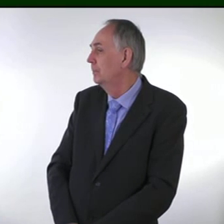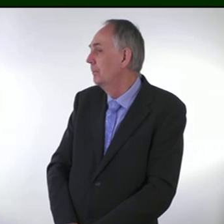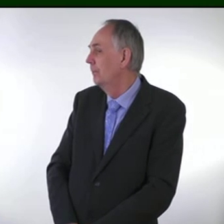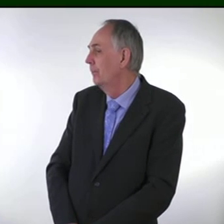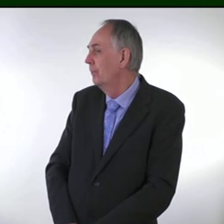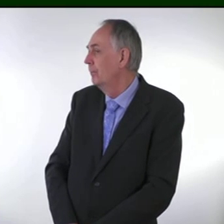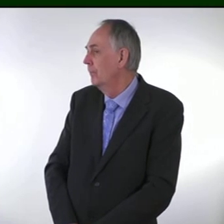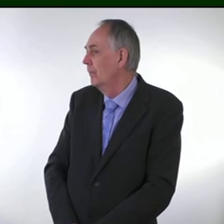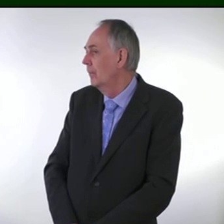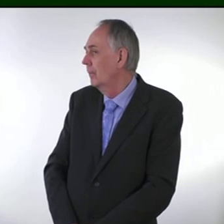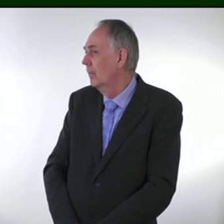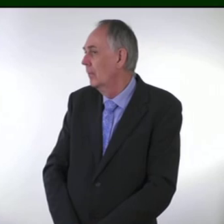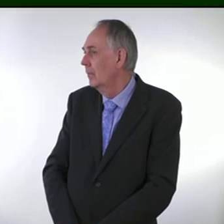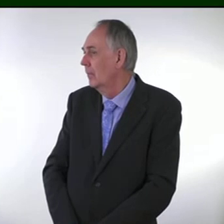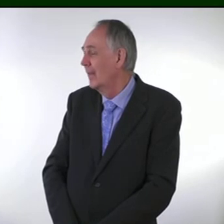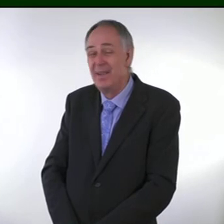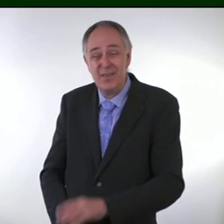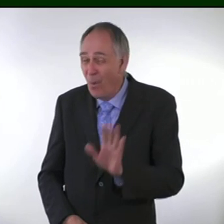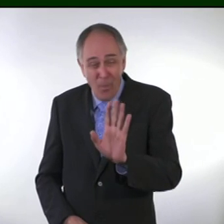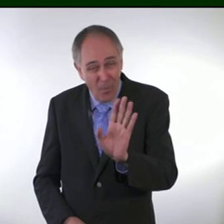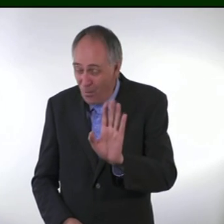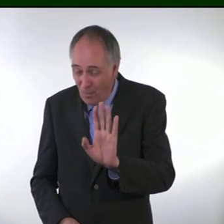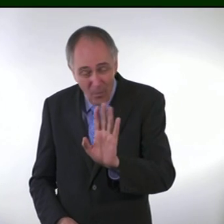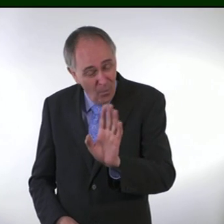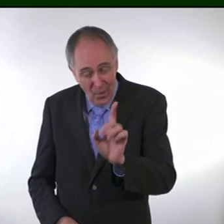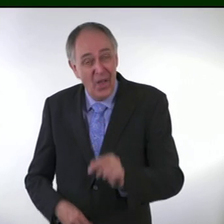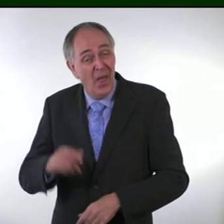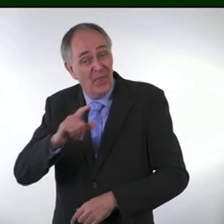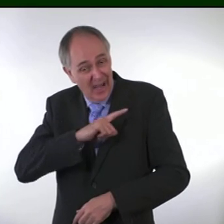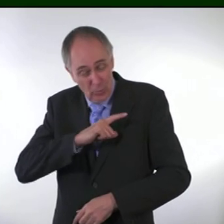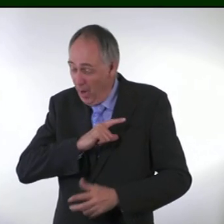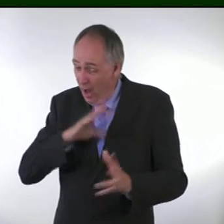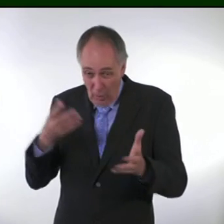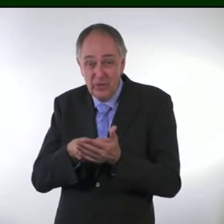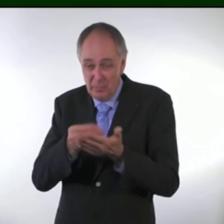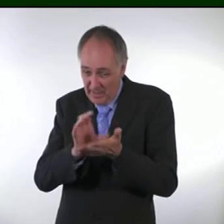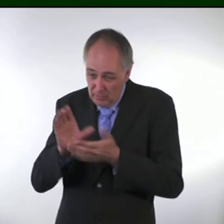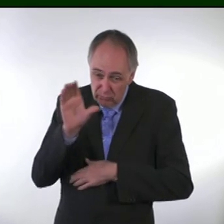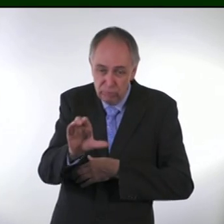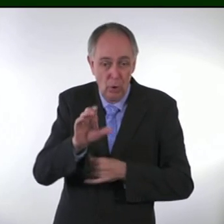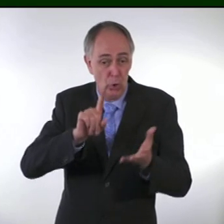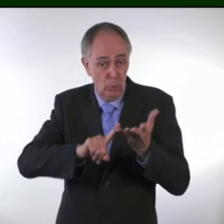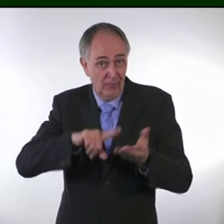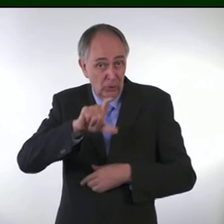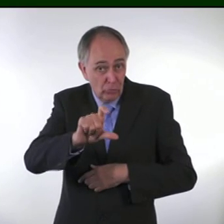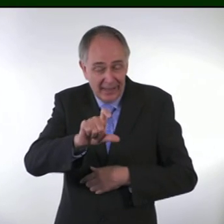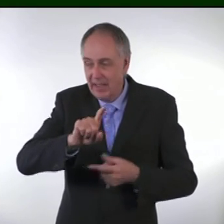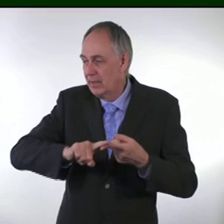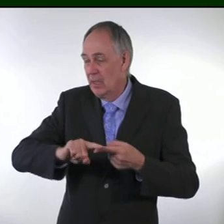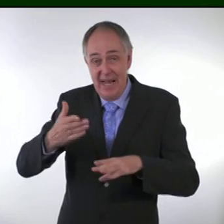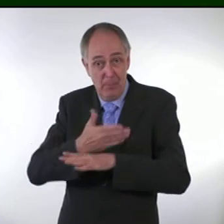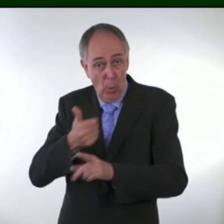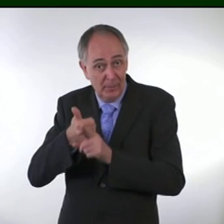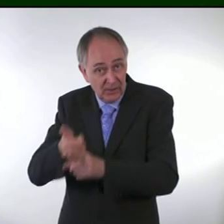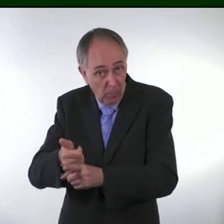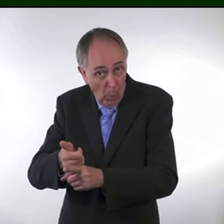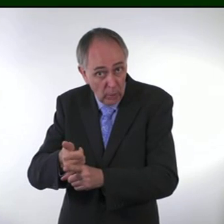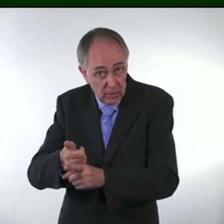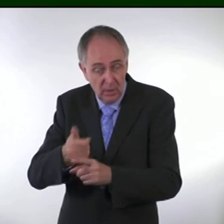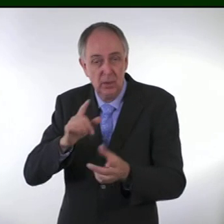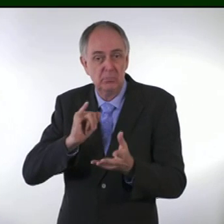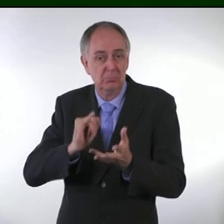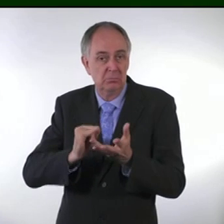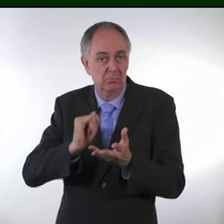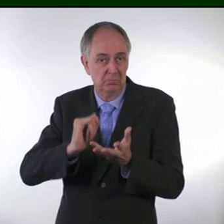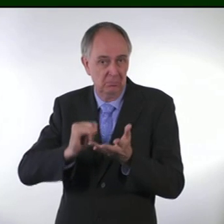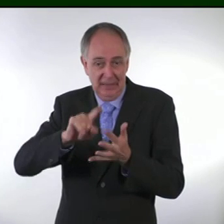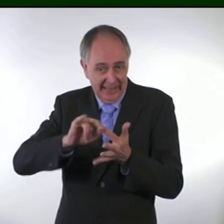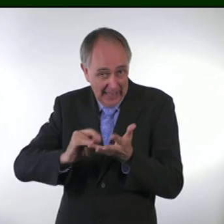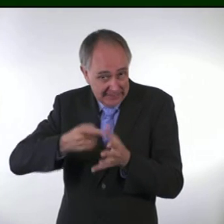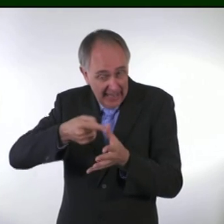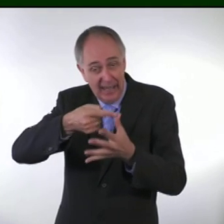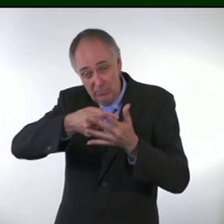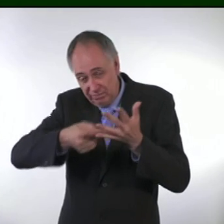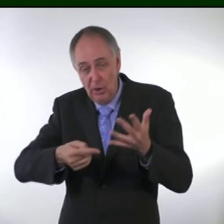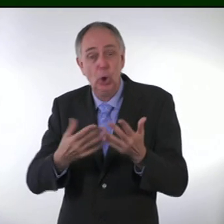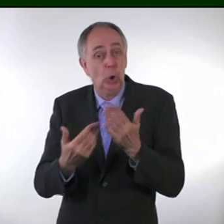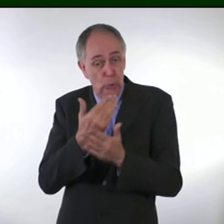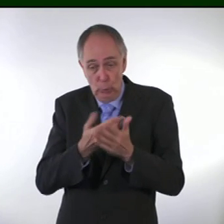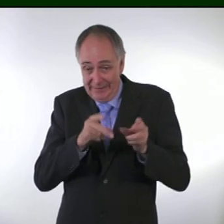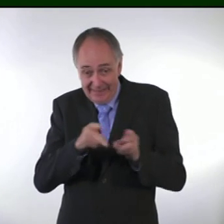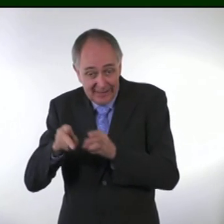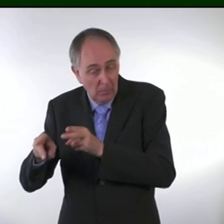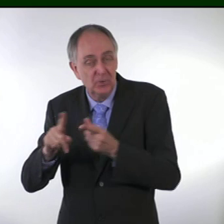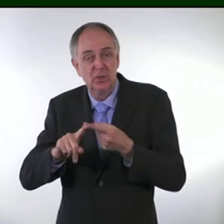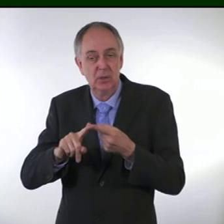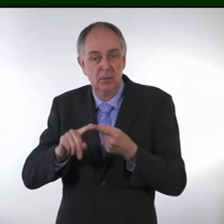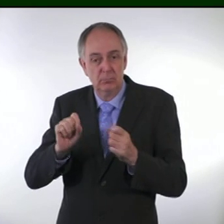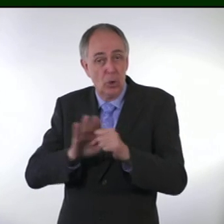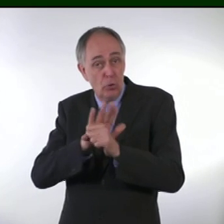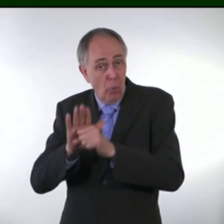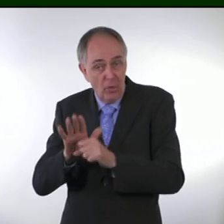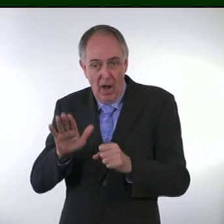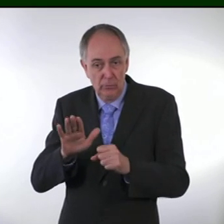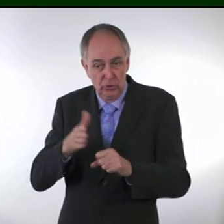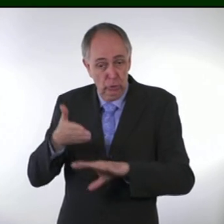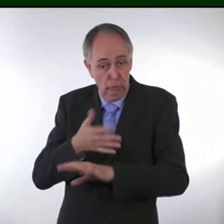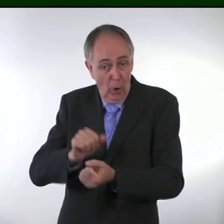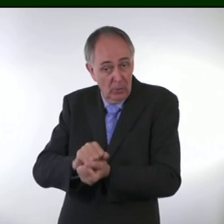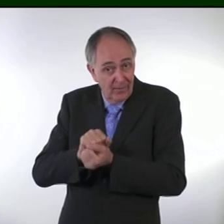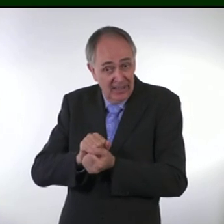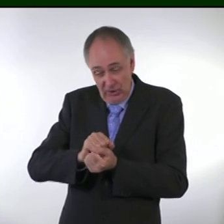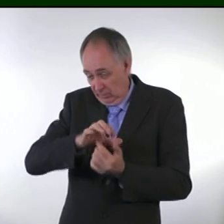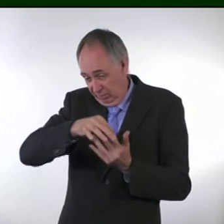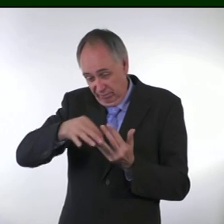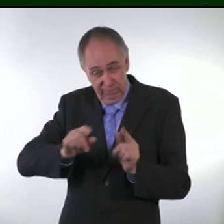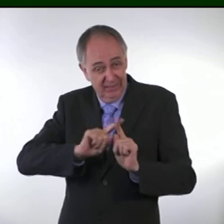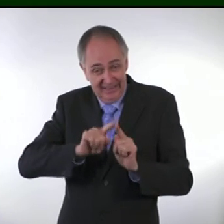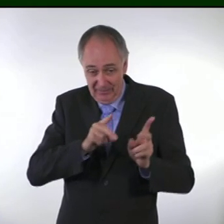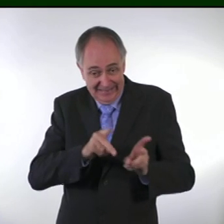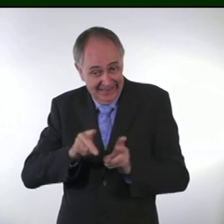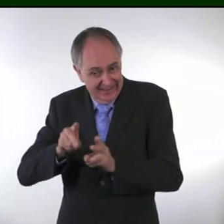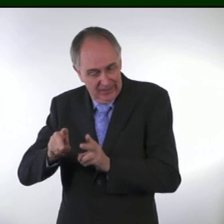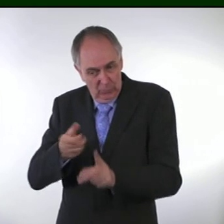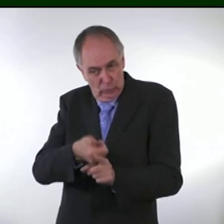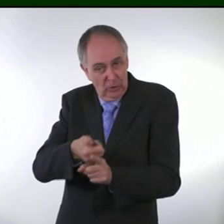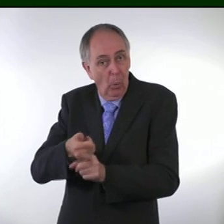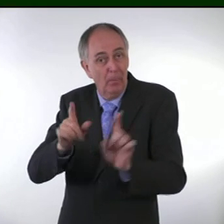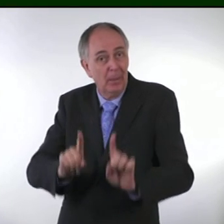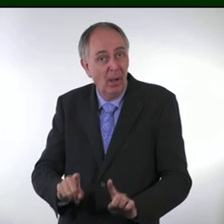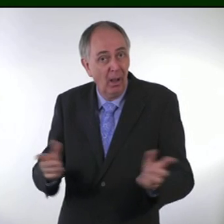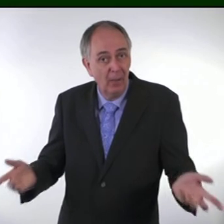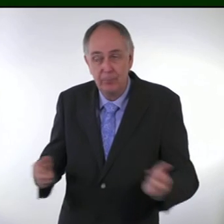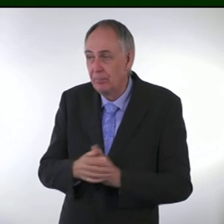No, of course not. That is why we are investing massively in universal credit, employment and support allowance, and benefits across the board, to say nothing of the novel schemes we have introduced, such as the coronavirus job retention scheme, which is a model that I think the whole world is admiring.